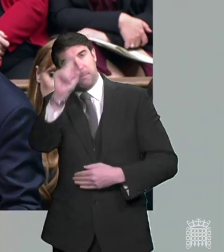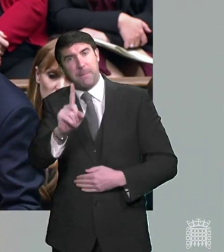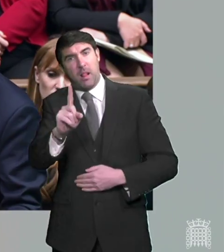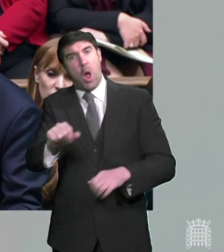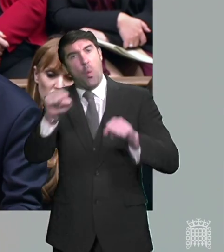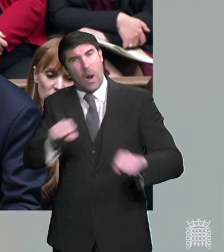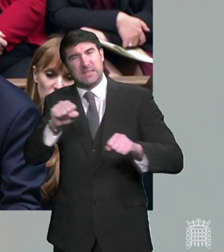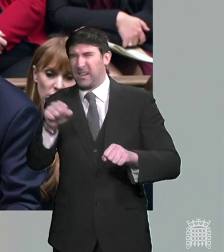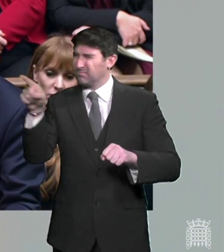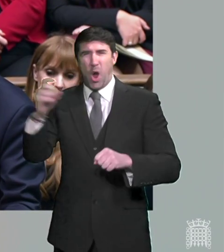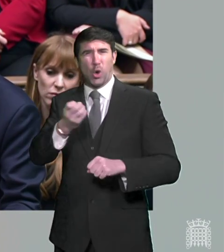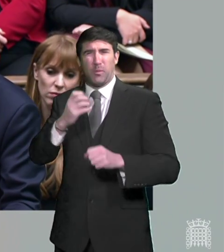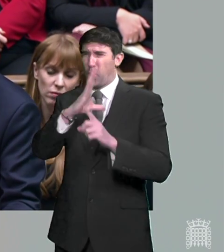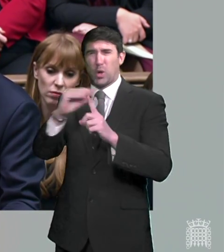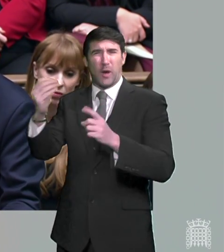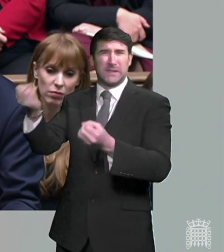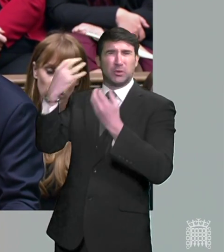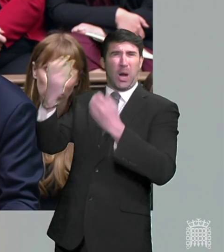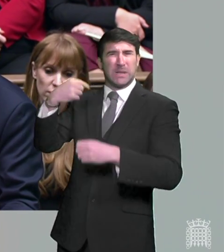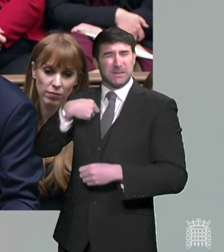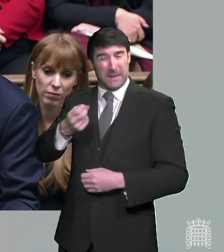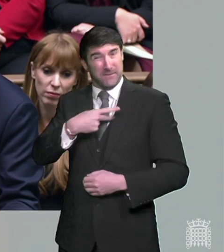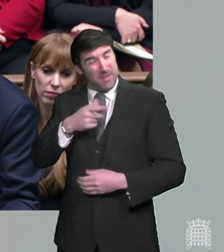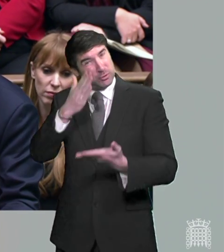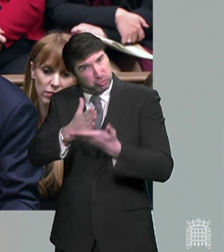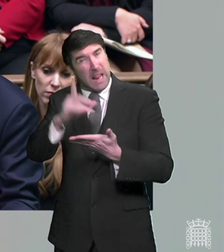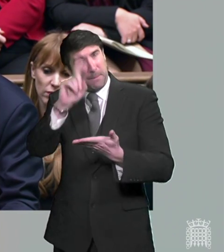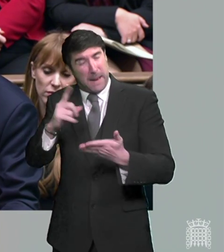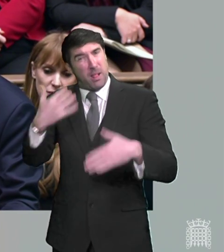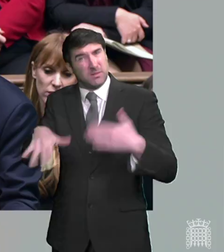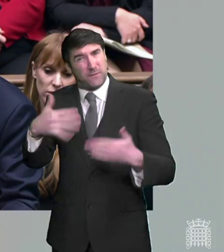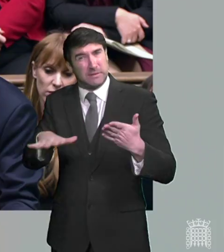If this had happened in Northampton, the ambulance would not arrive until—